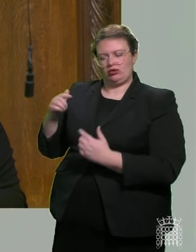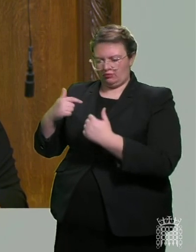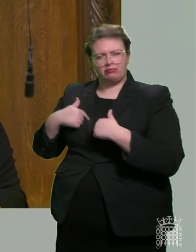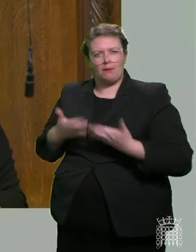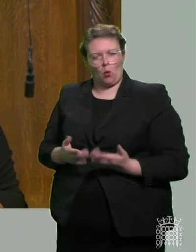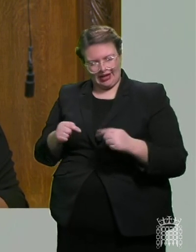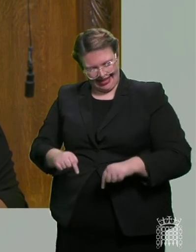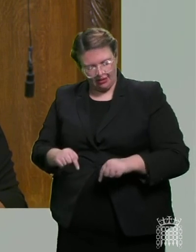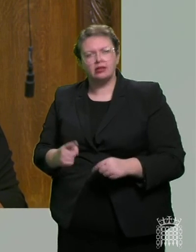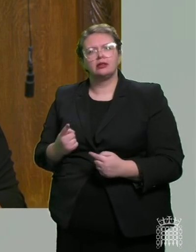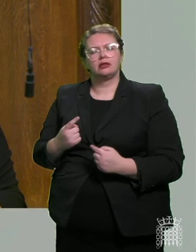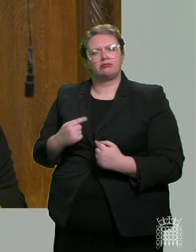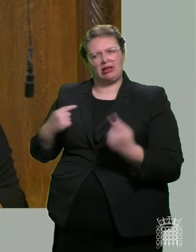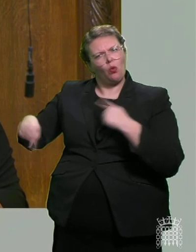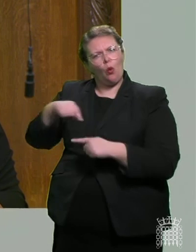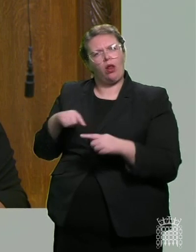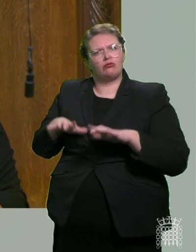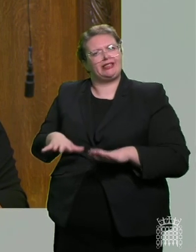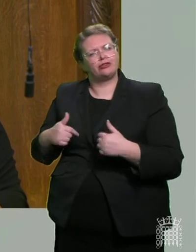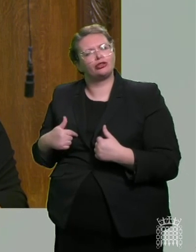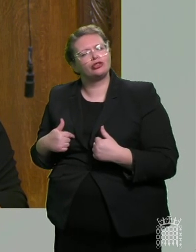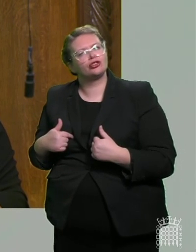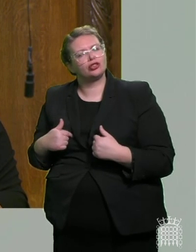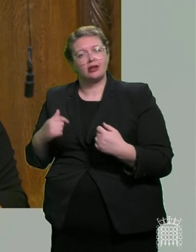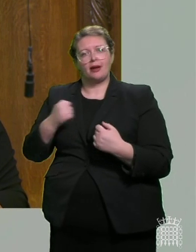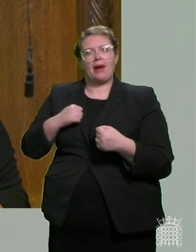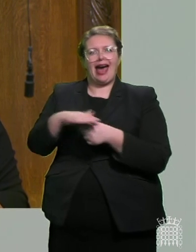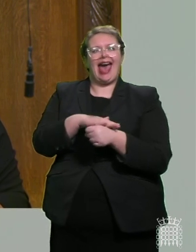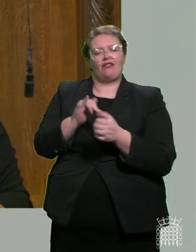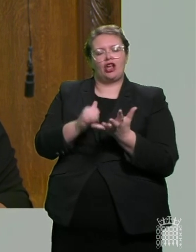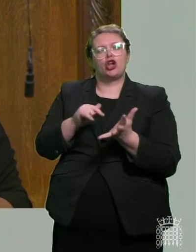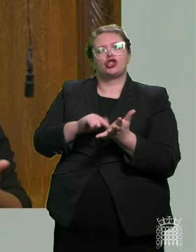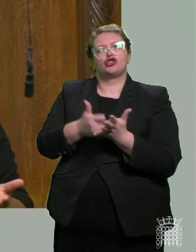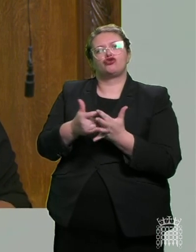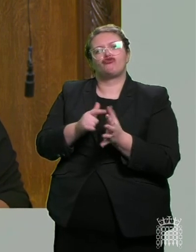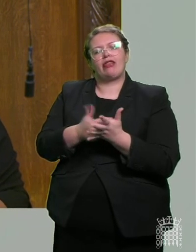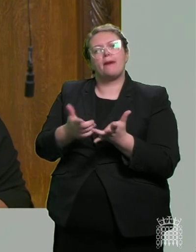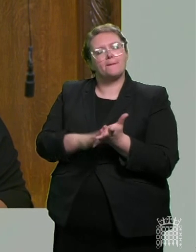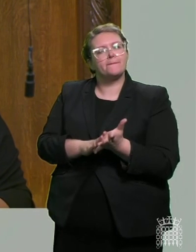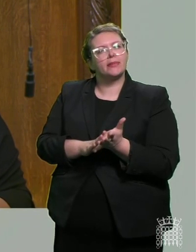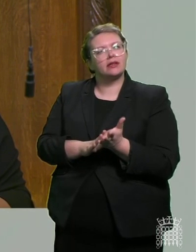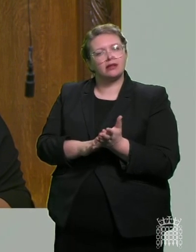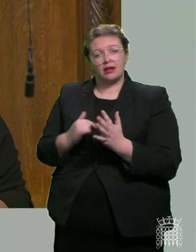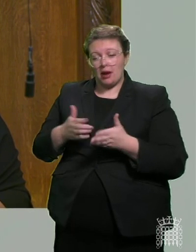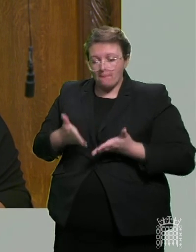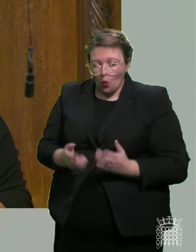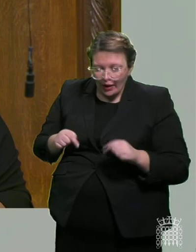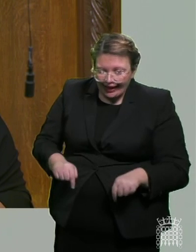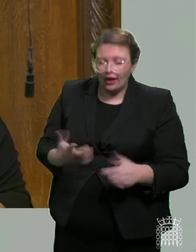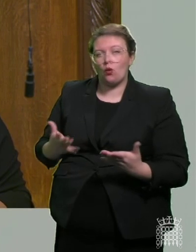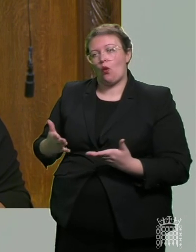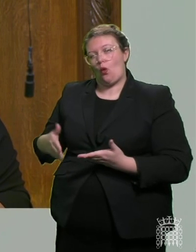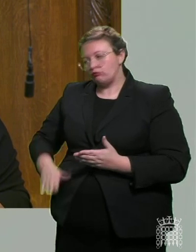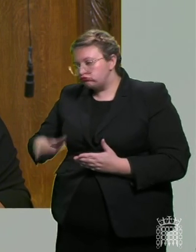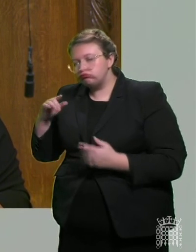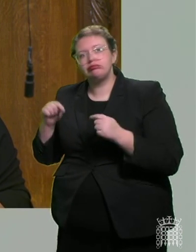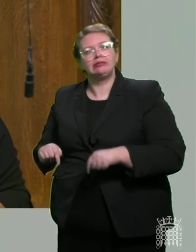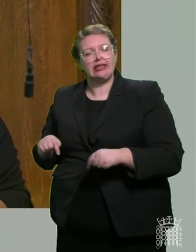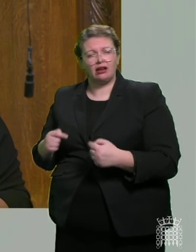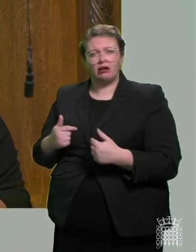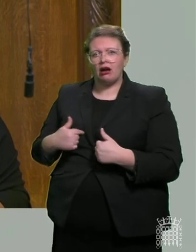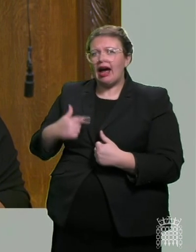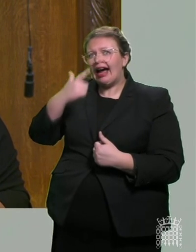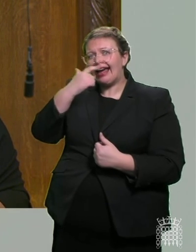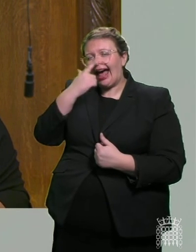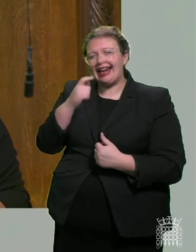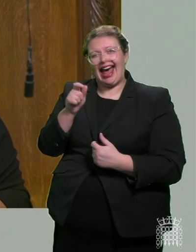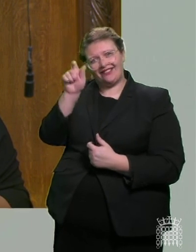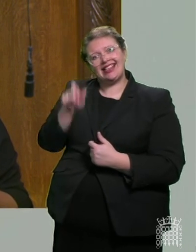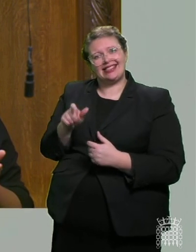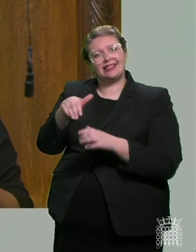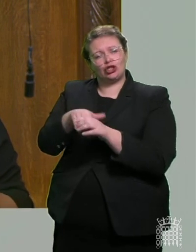There are, however, hundreds of thousands of children, including in my constituency, who, like us, were born or raised here and are entitled to citizenship but are being priced out by the £1,012 fee.